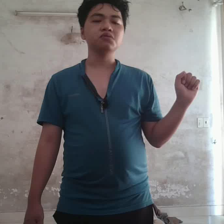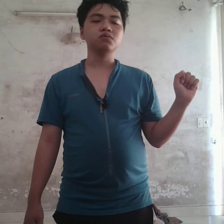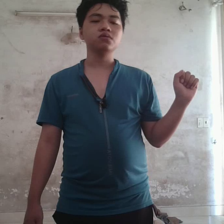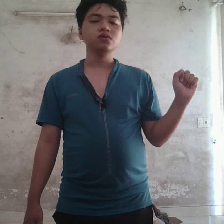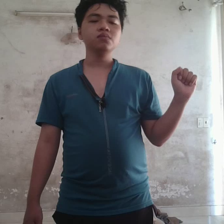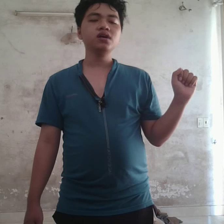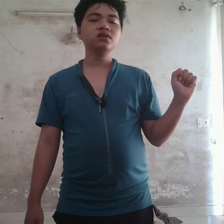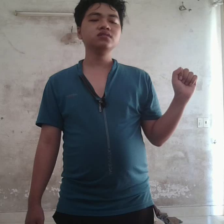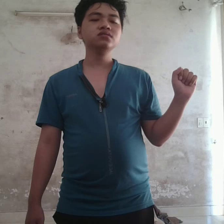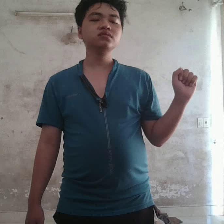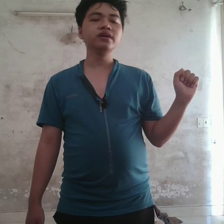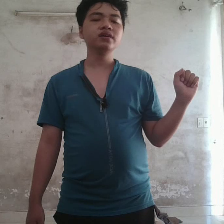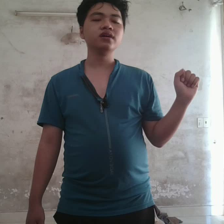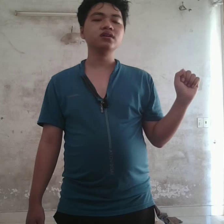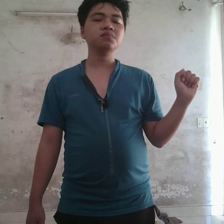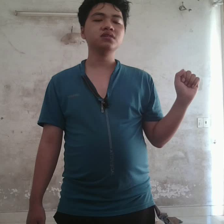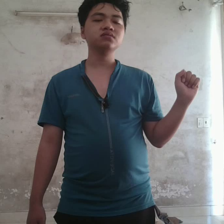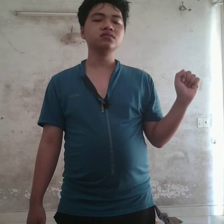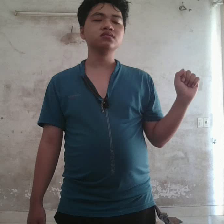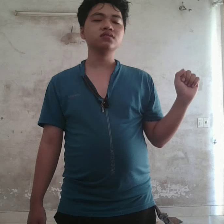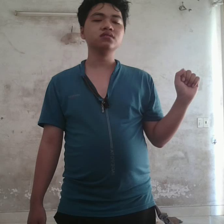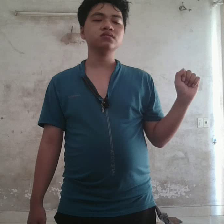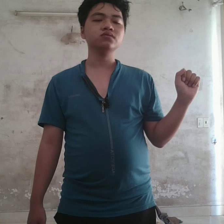a